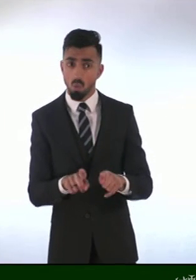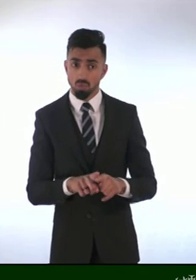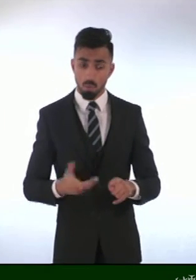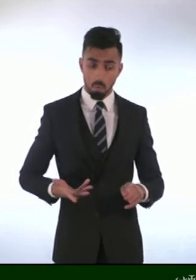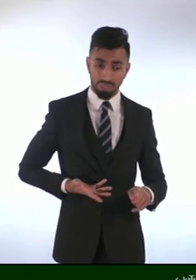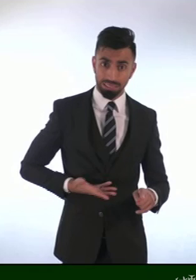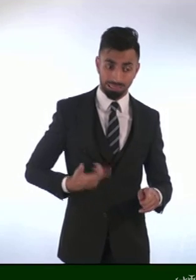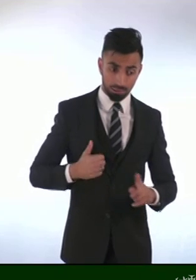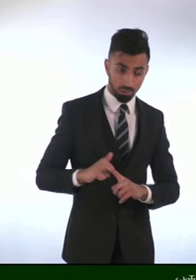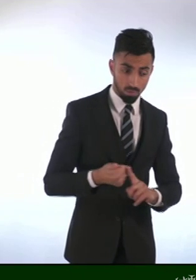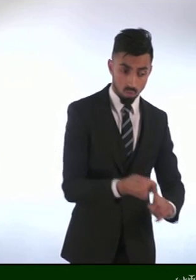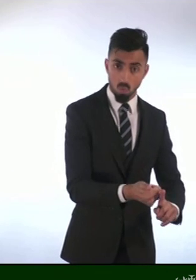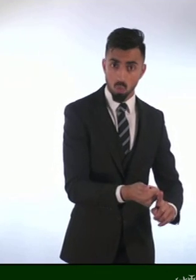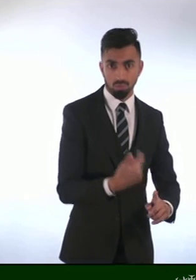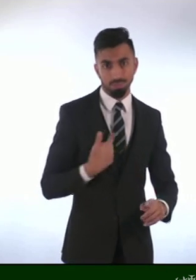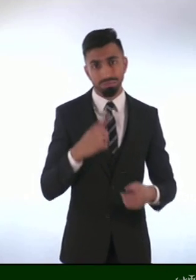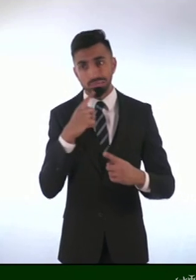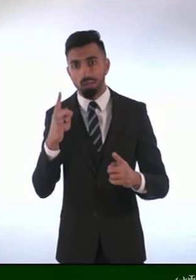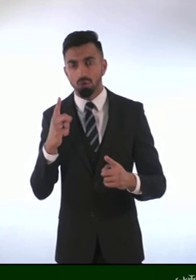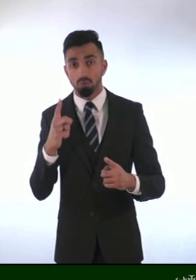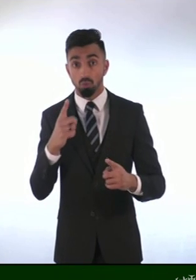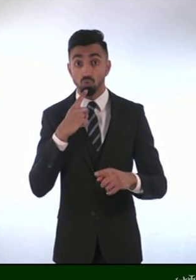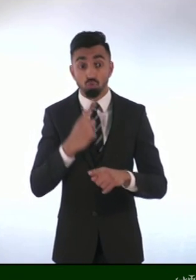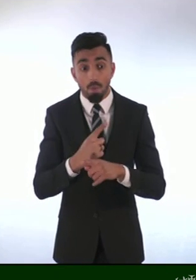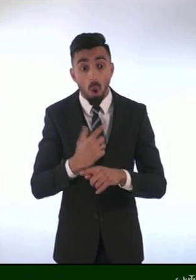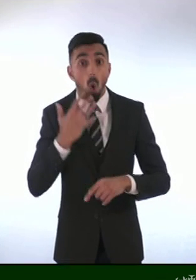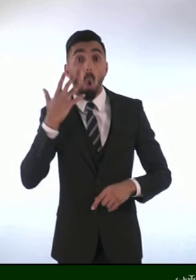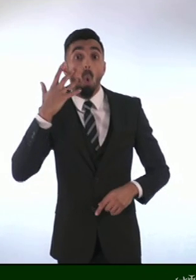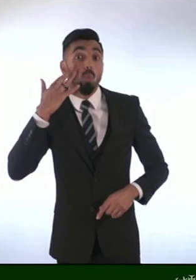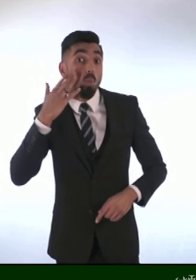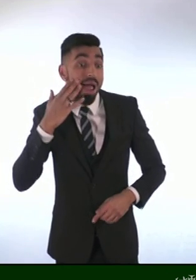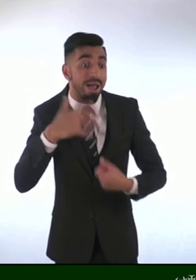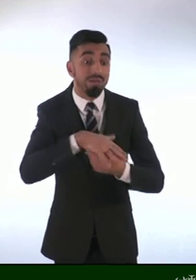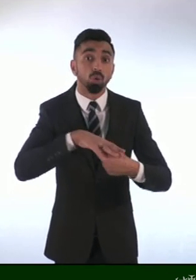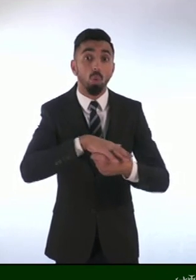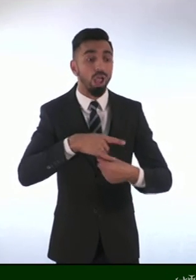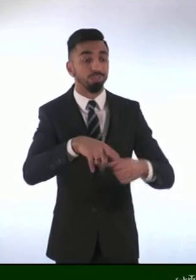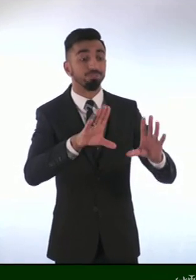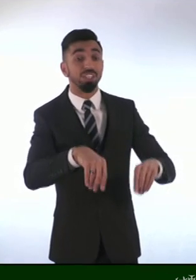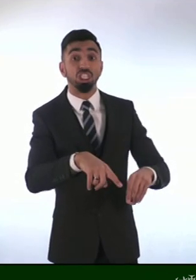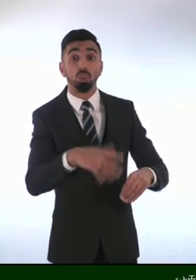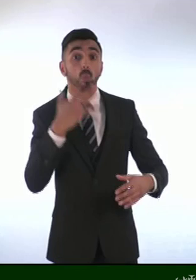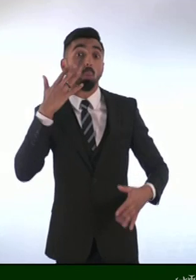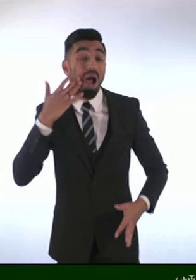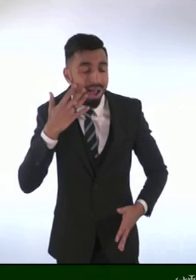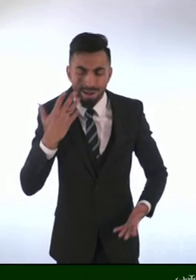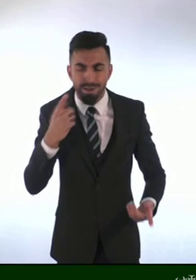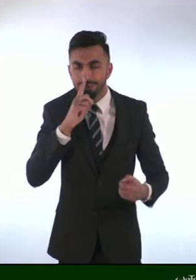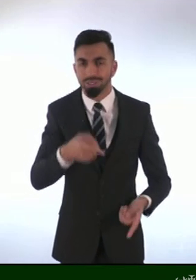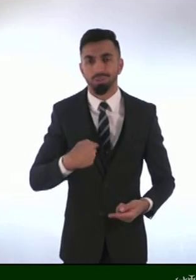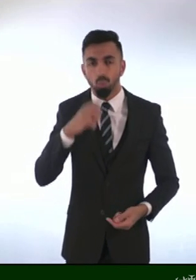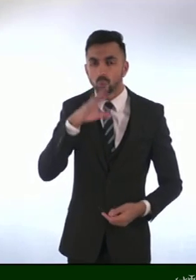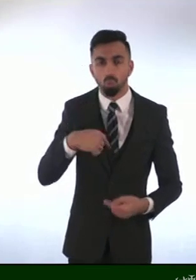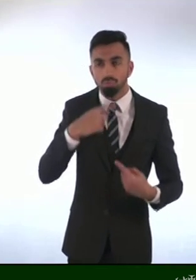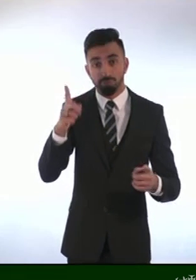I am not going to give a timescale on it, but that is the strategy, and I am absolutely certain that it will succeed.